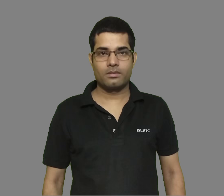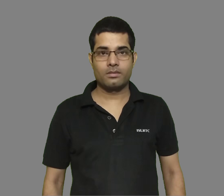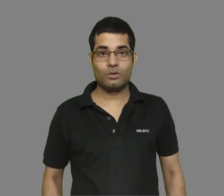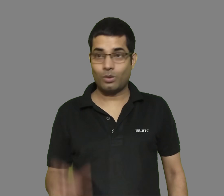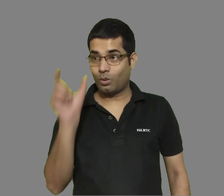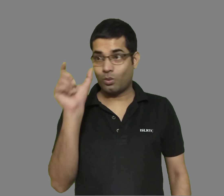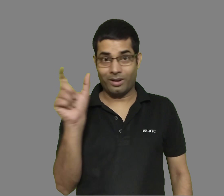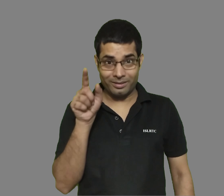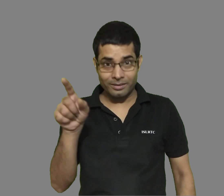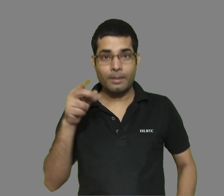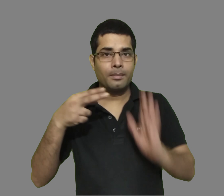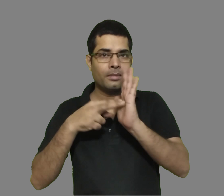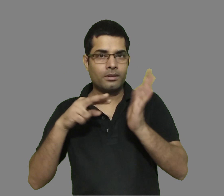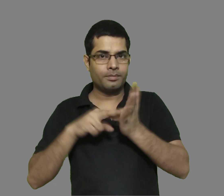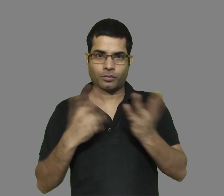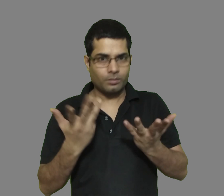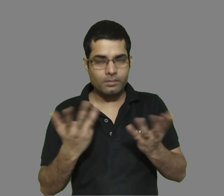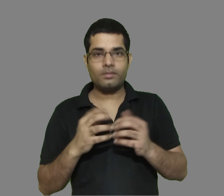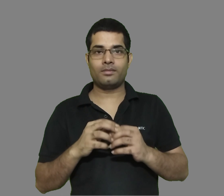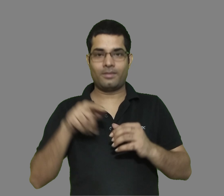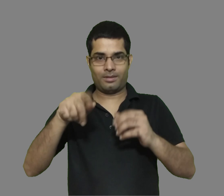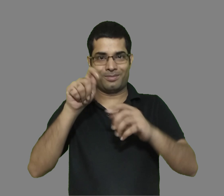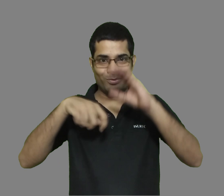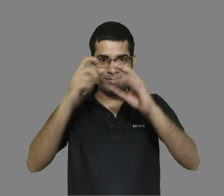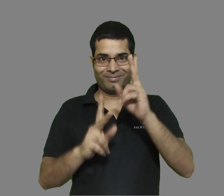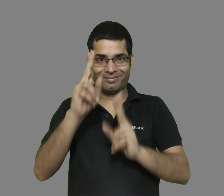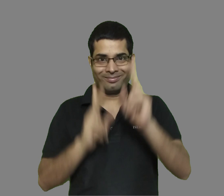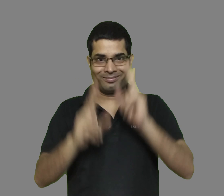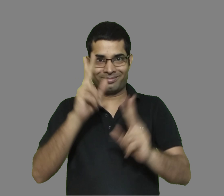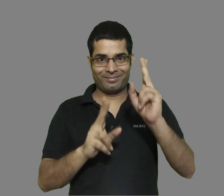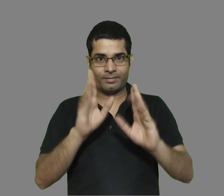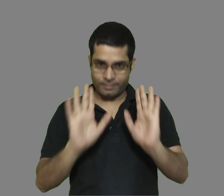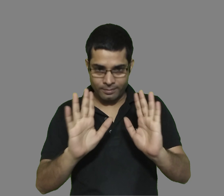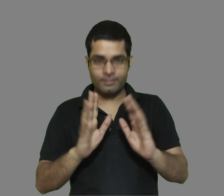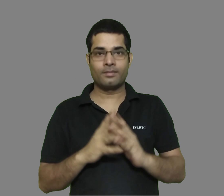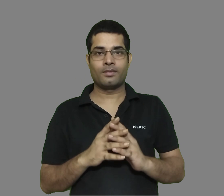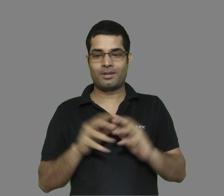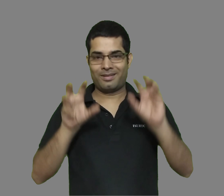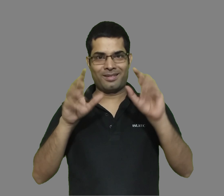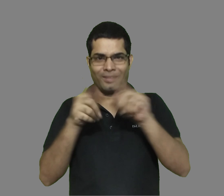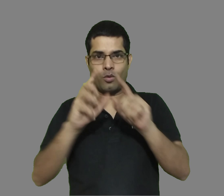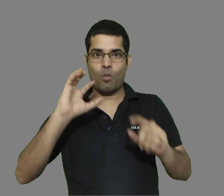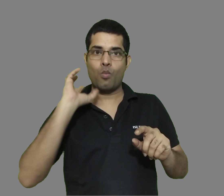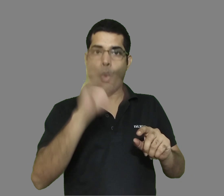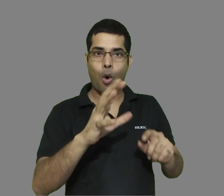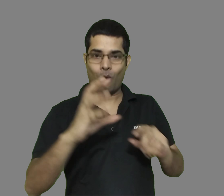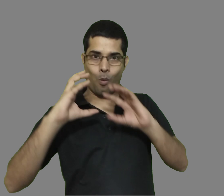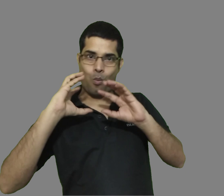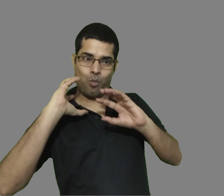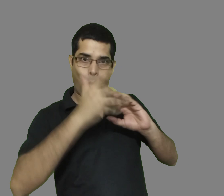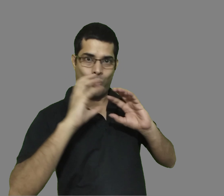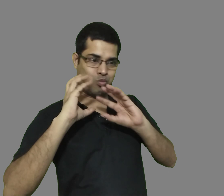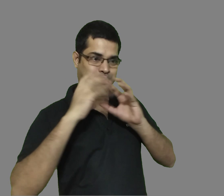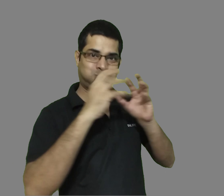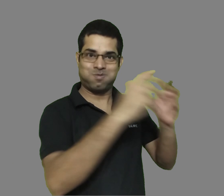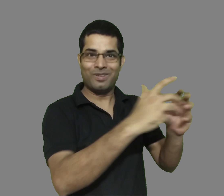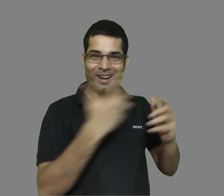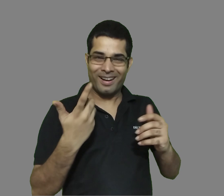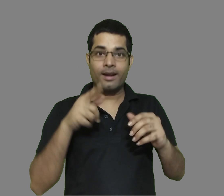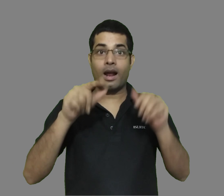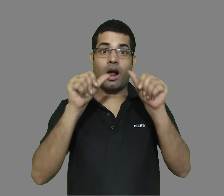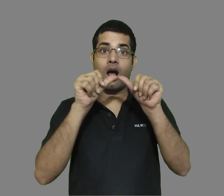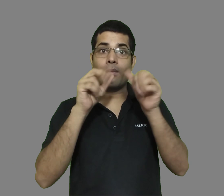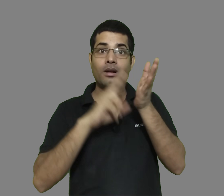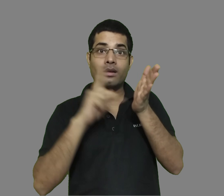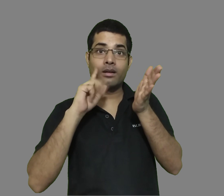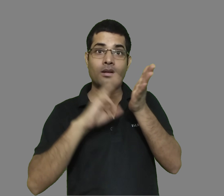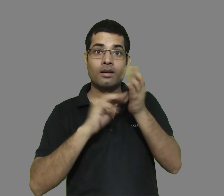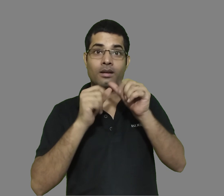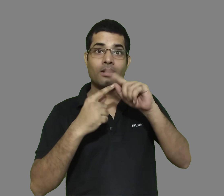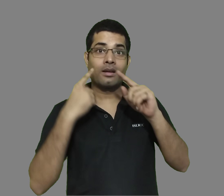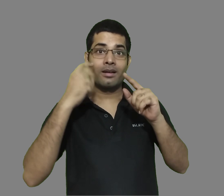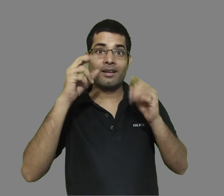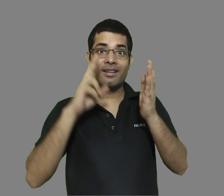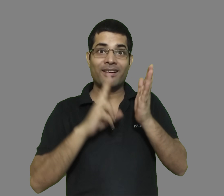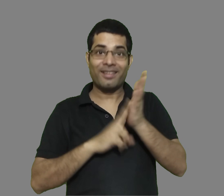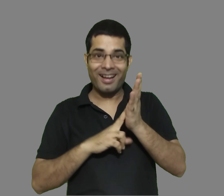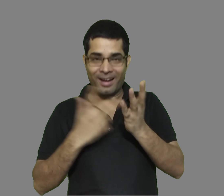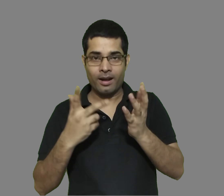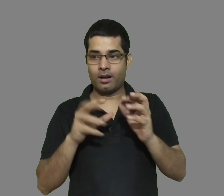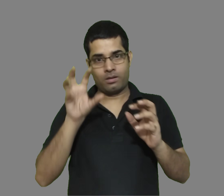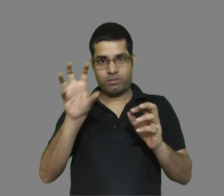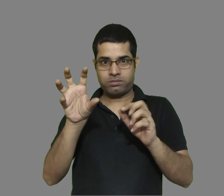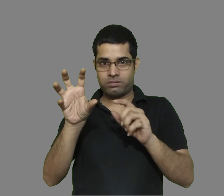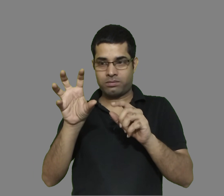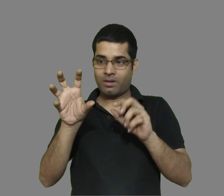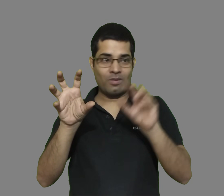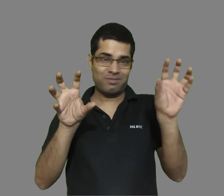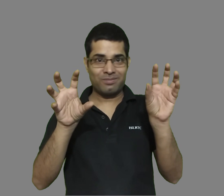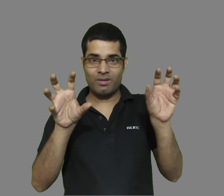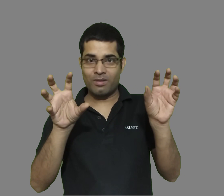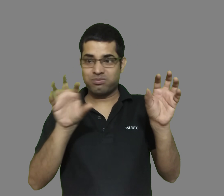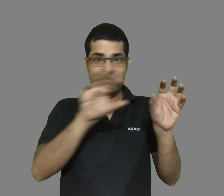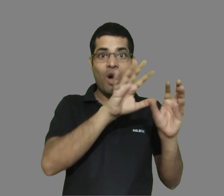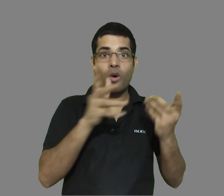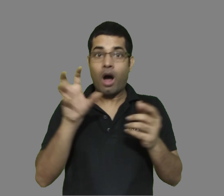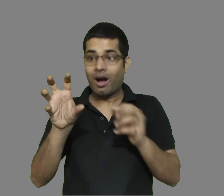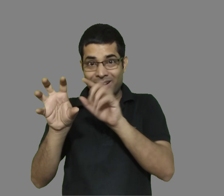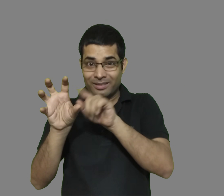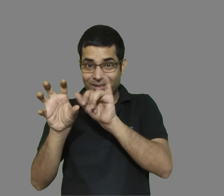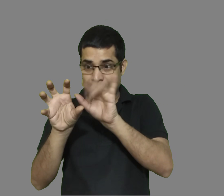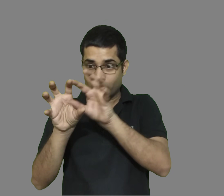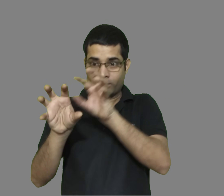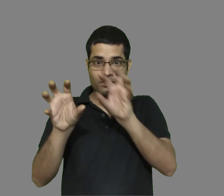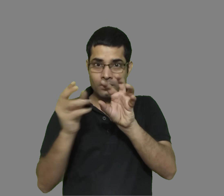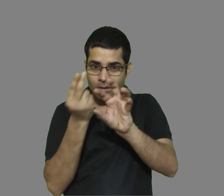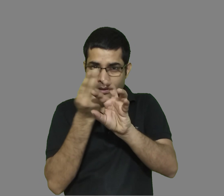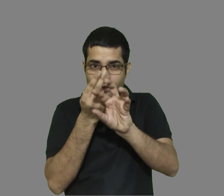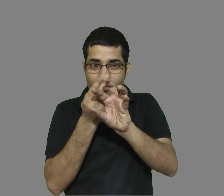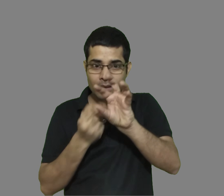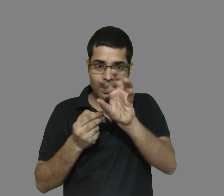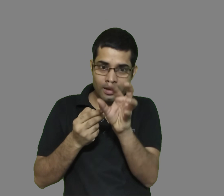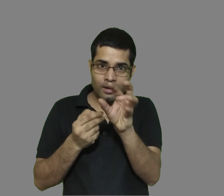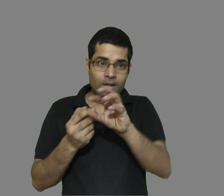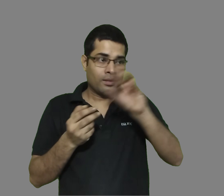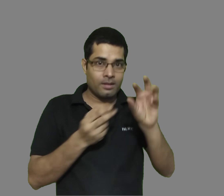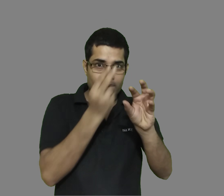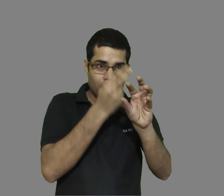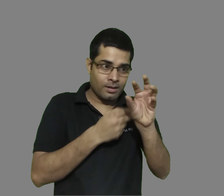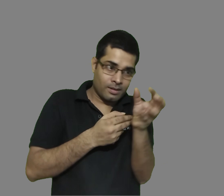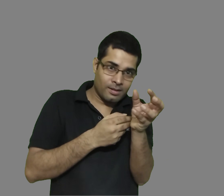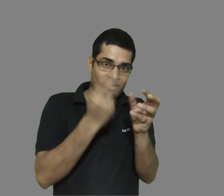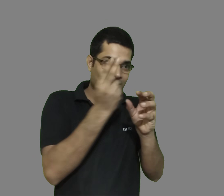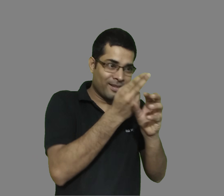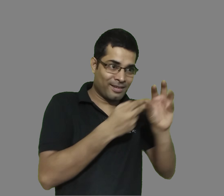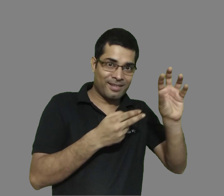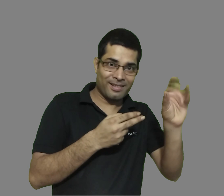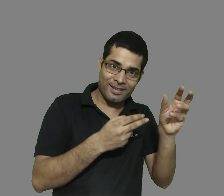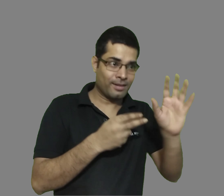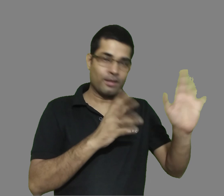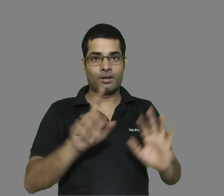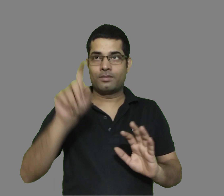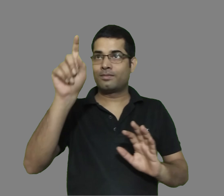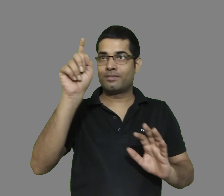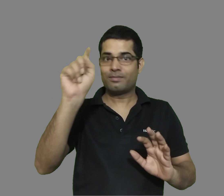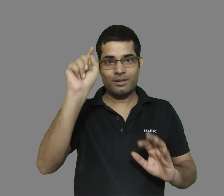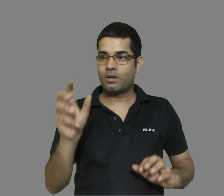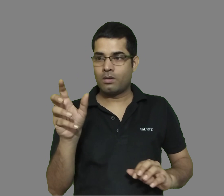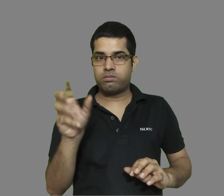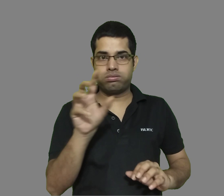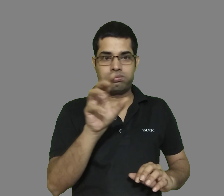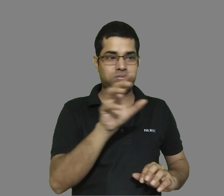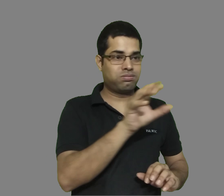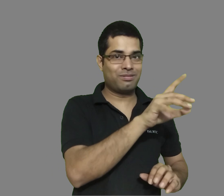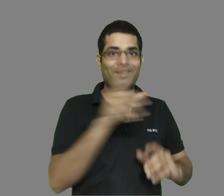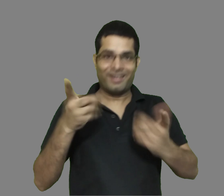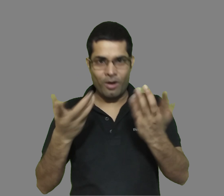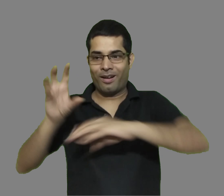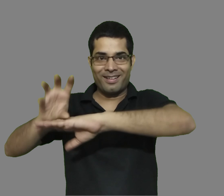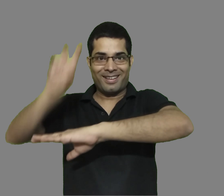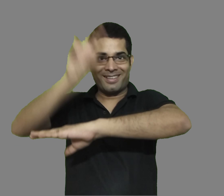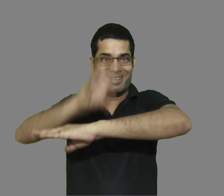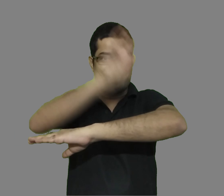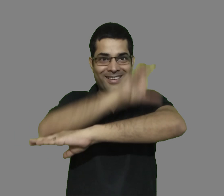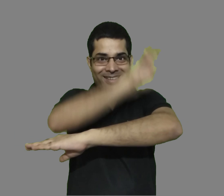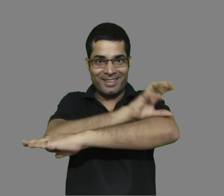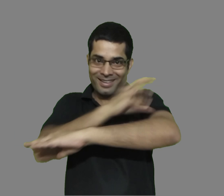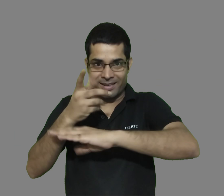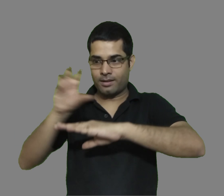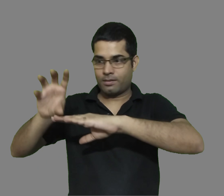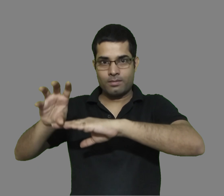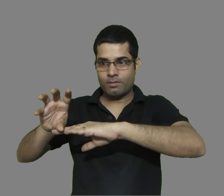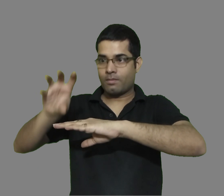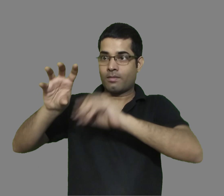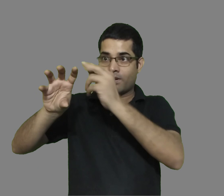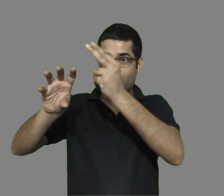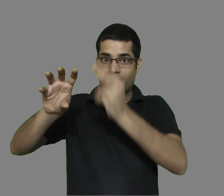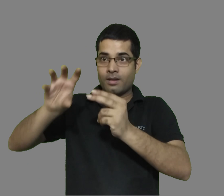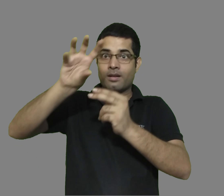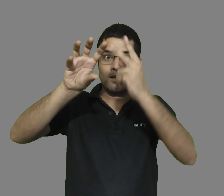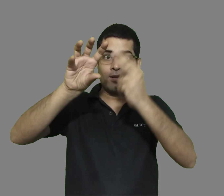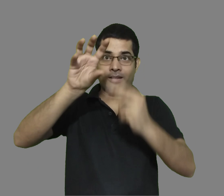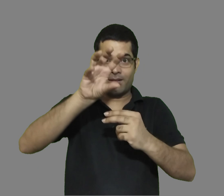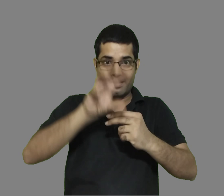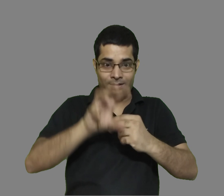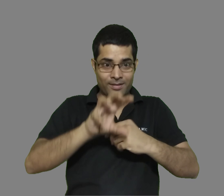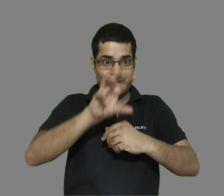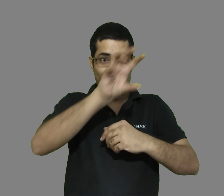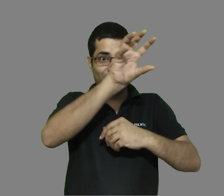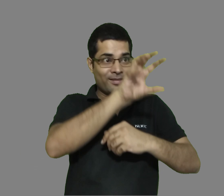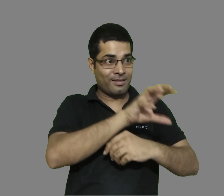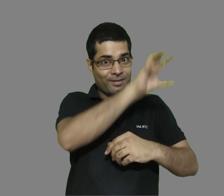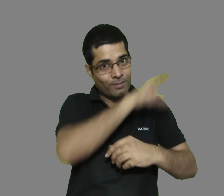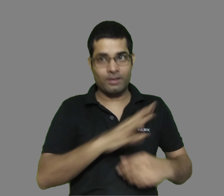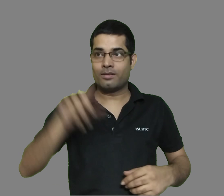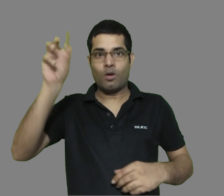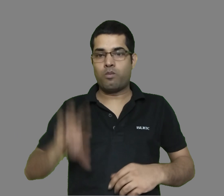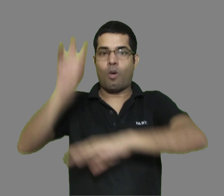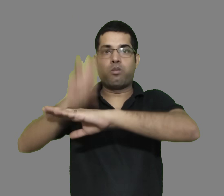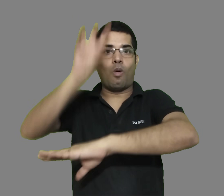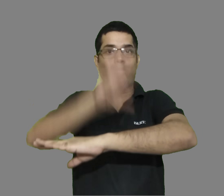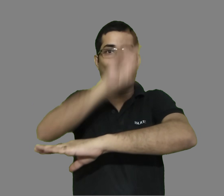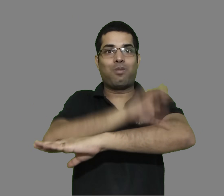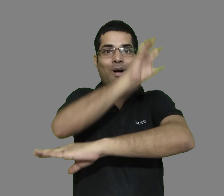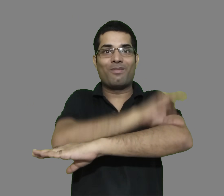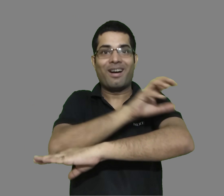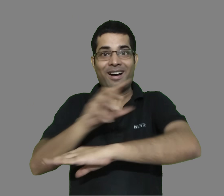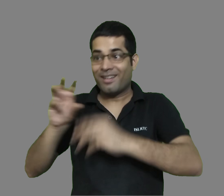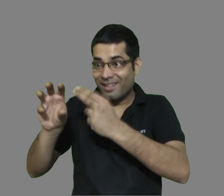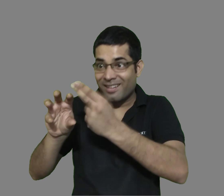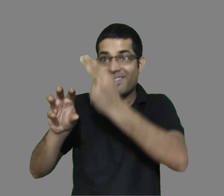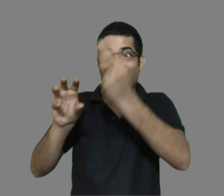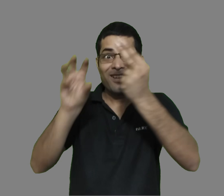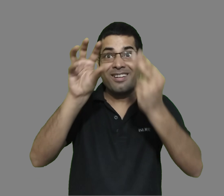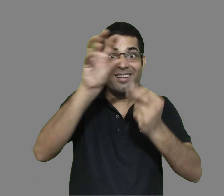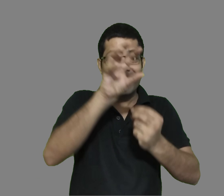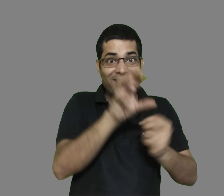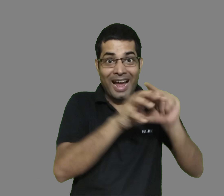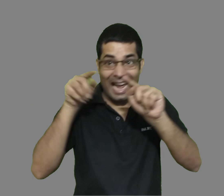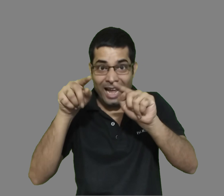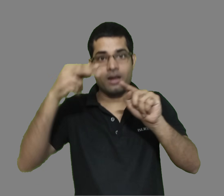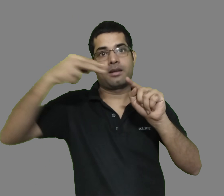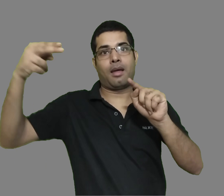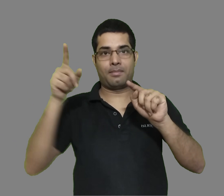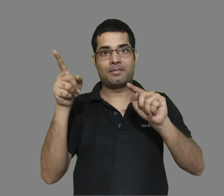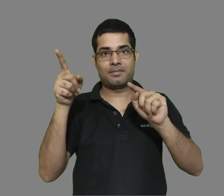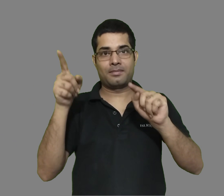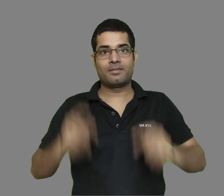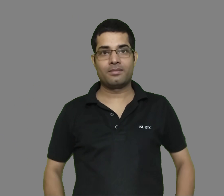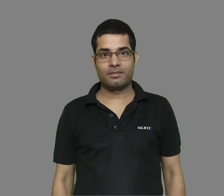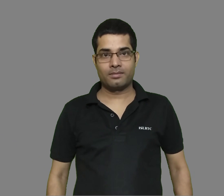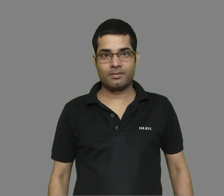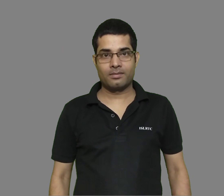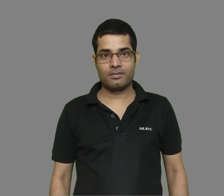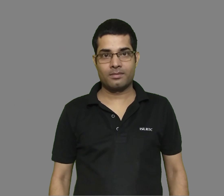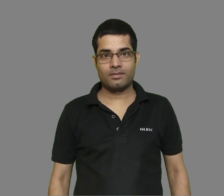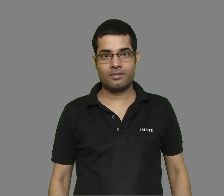Frame By Frame